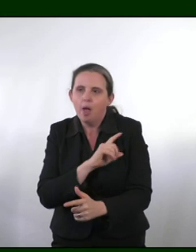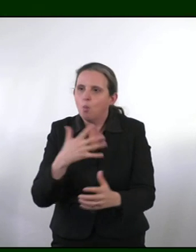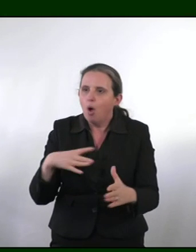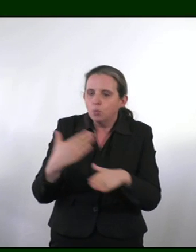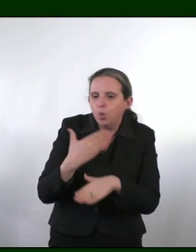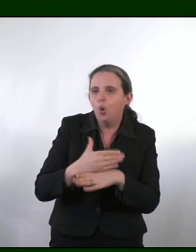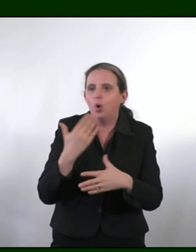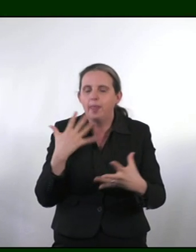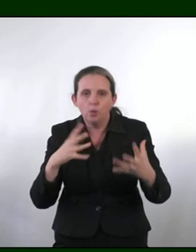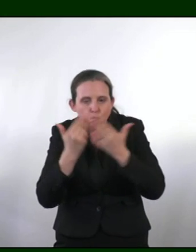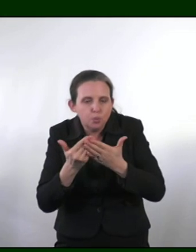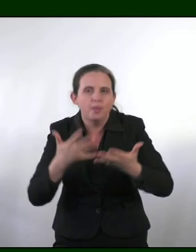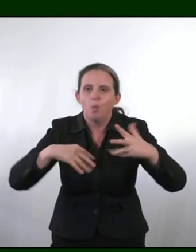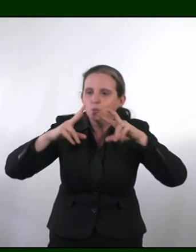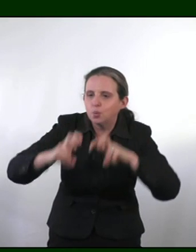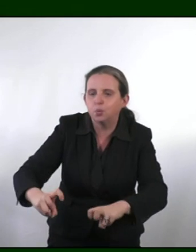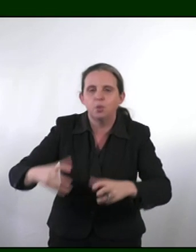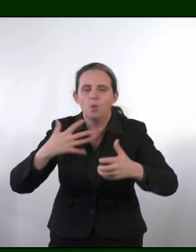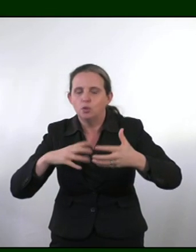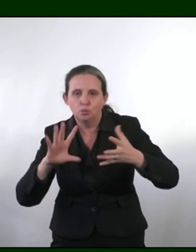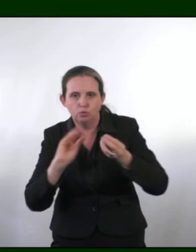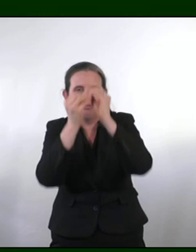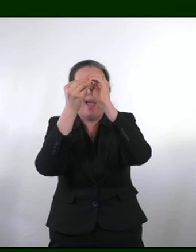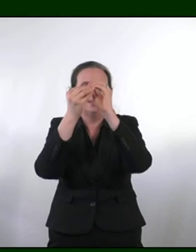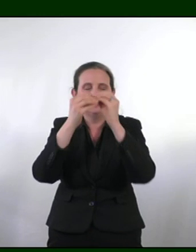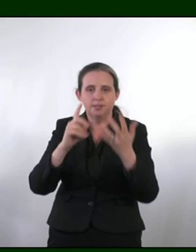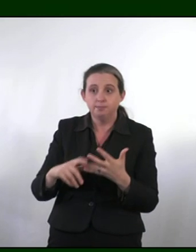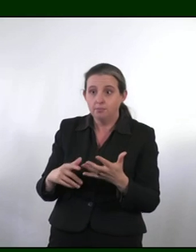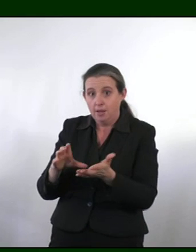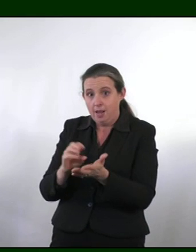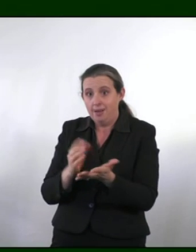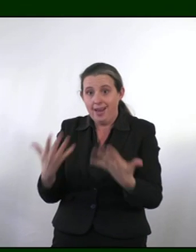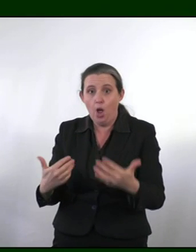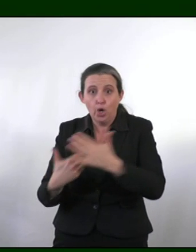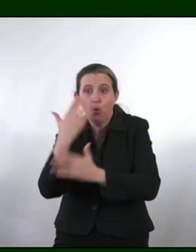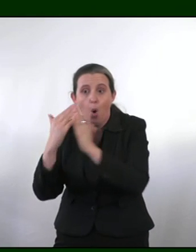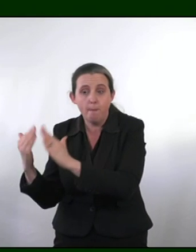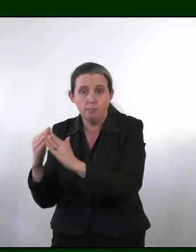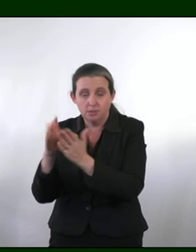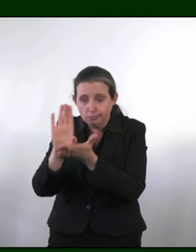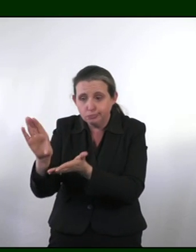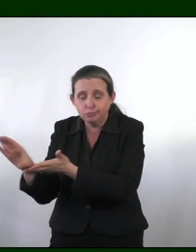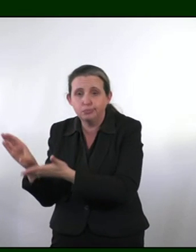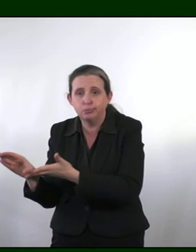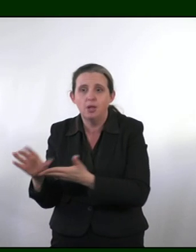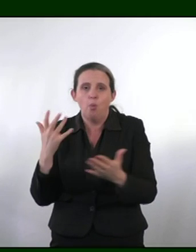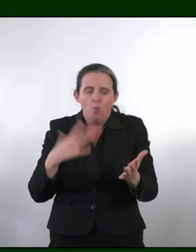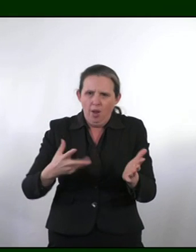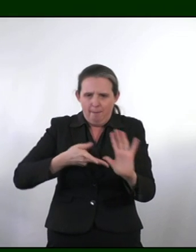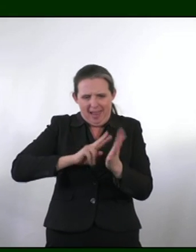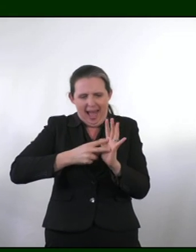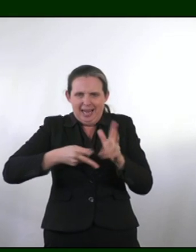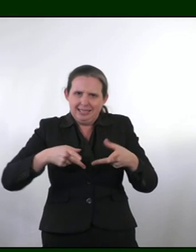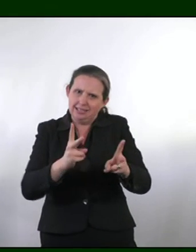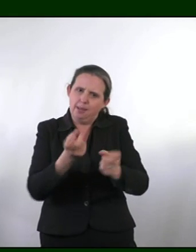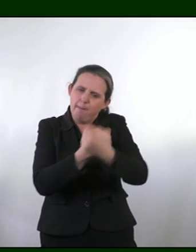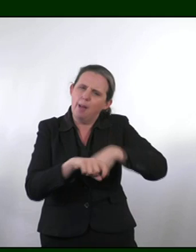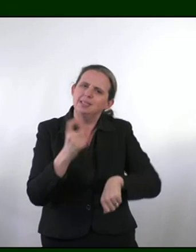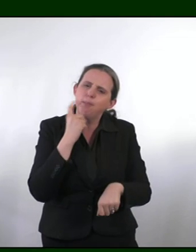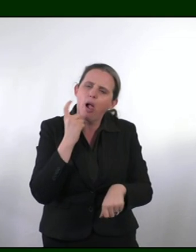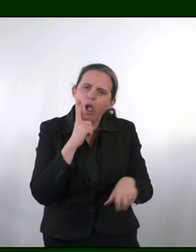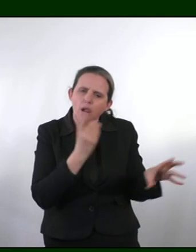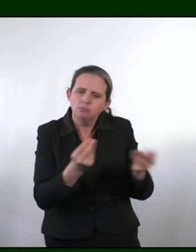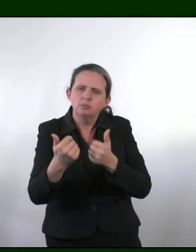As we invest billions in the building of new homes, we are also simplifying our planning system to ensure that beautiful homes are built where they are needed most.